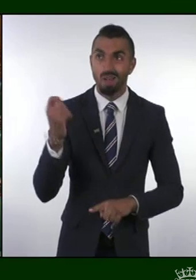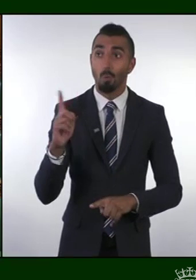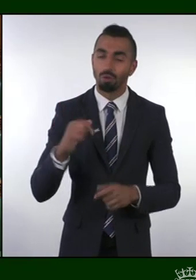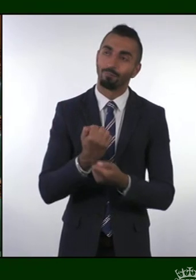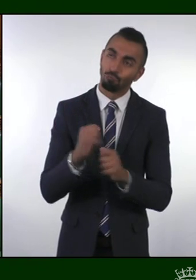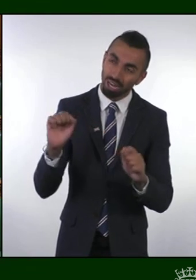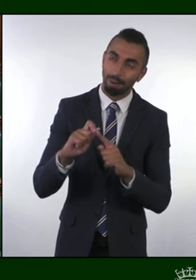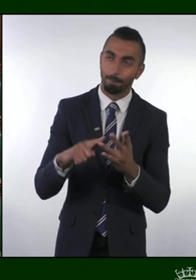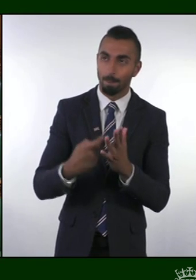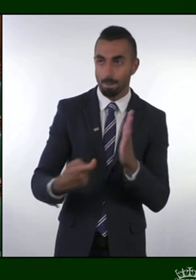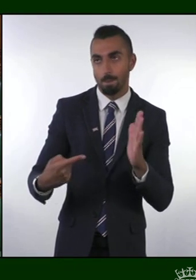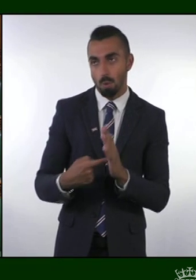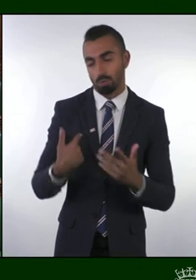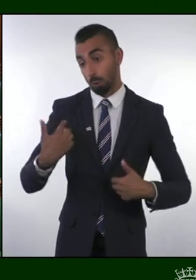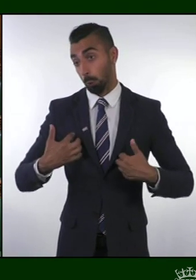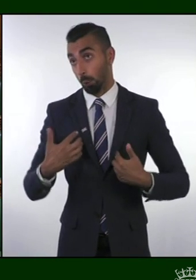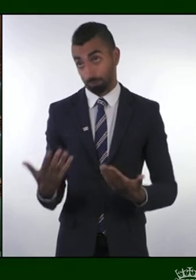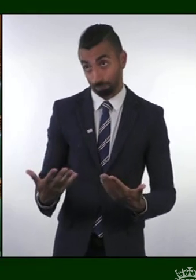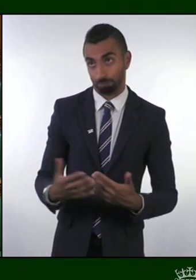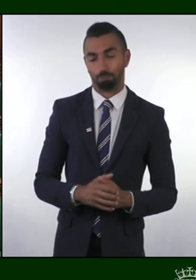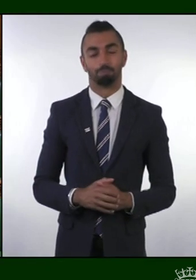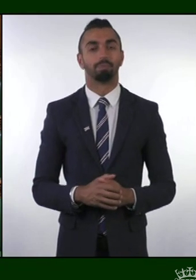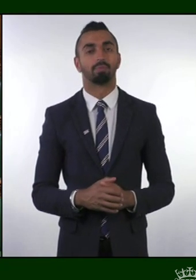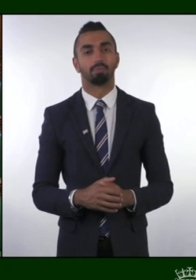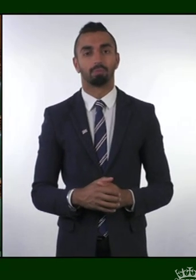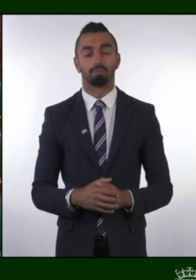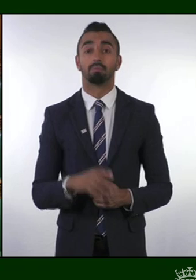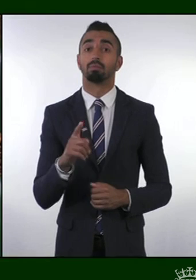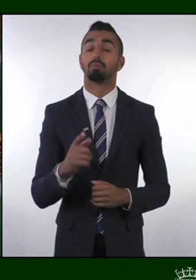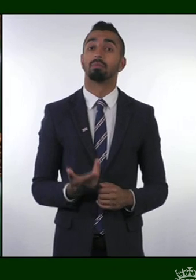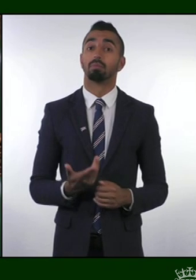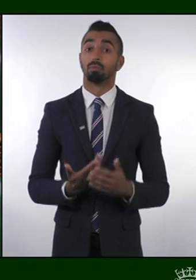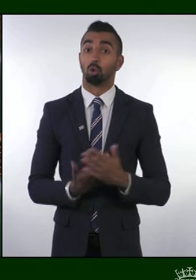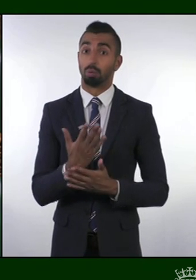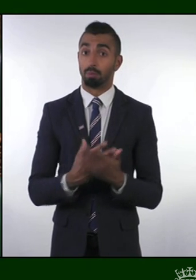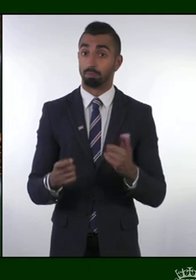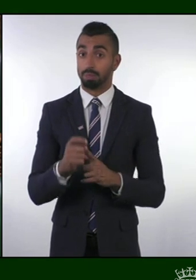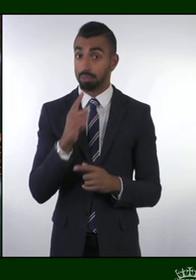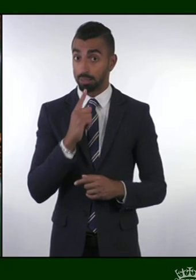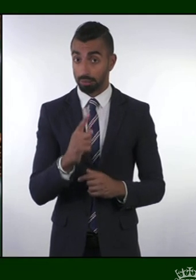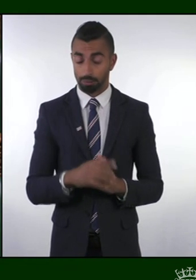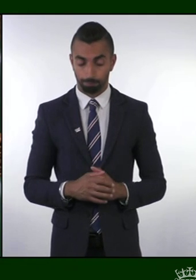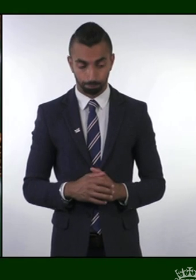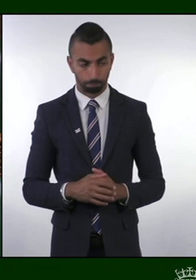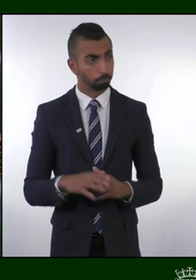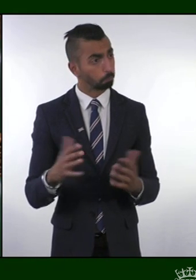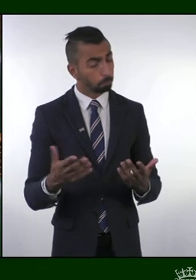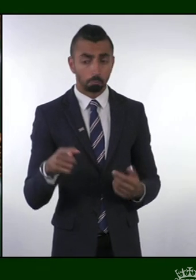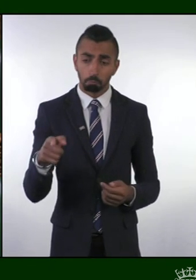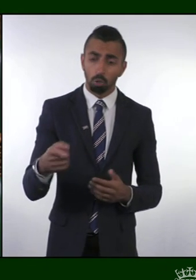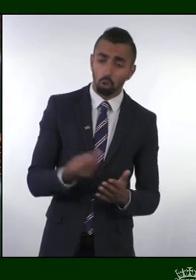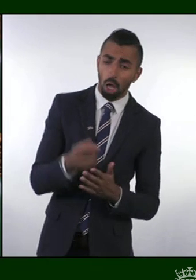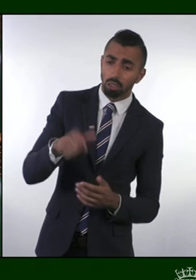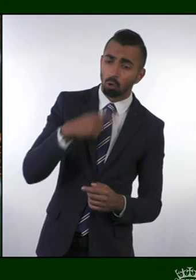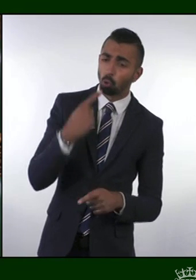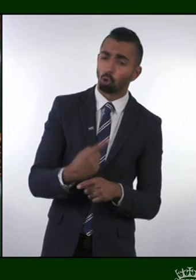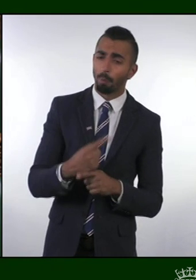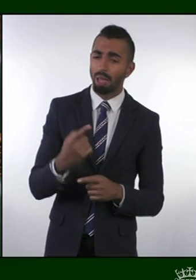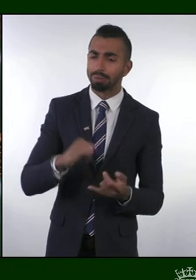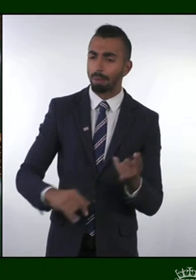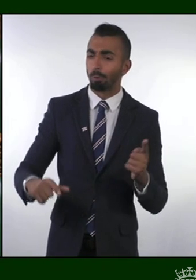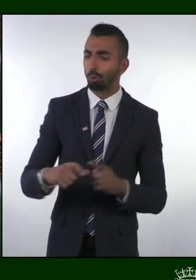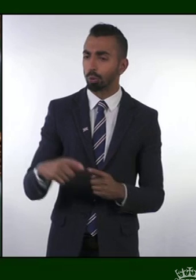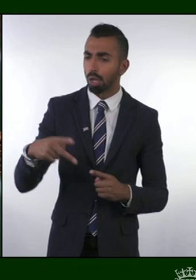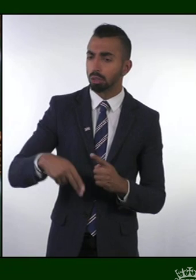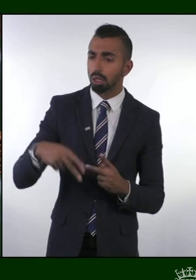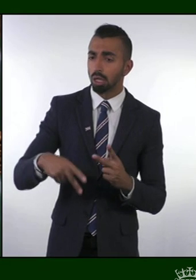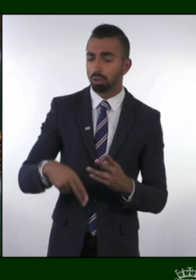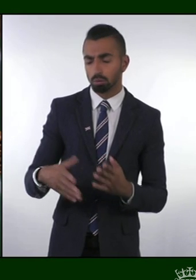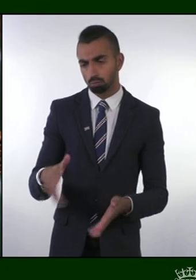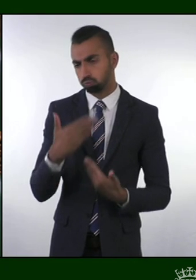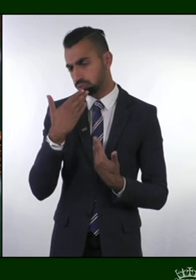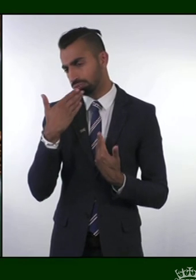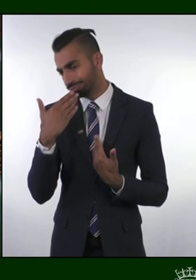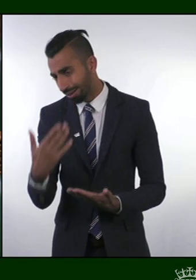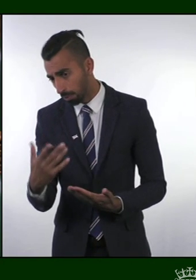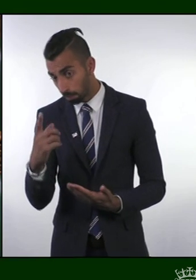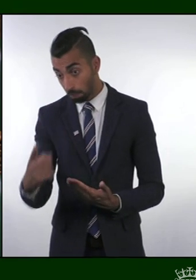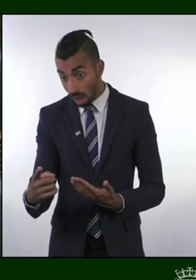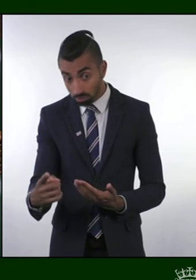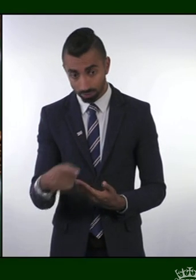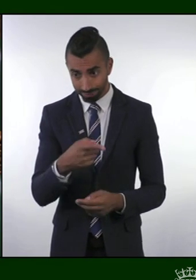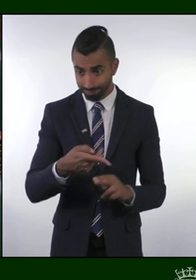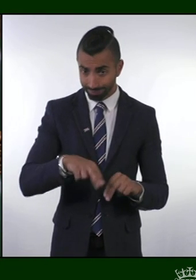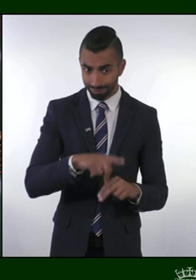A nine-month cut to stamp duty is welcome, but without an injection of new houses it risks forcing up prices, making it harder, not easier, for first-time buyers to buy homes.